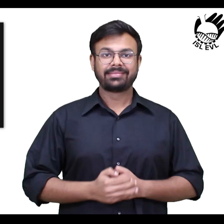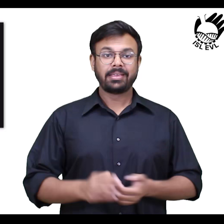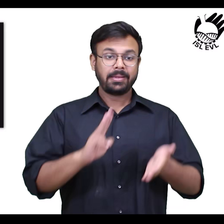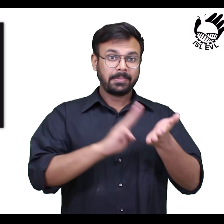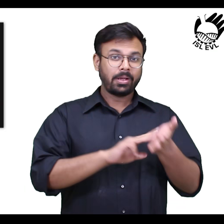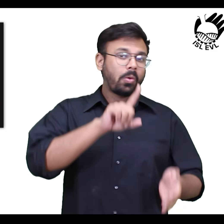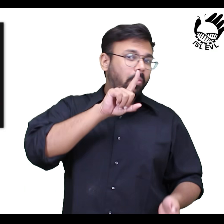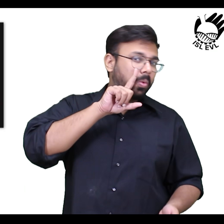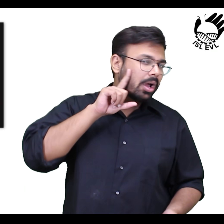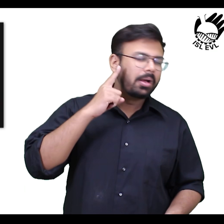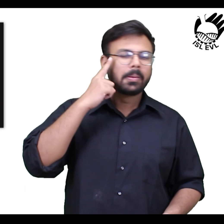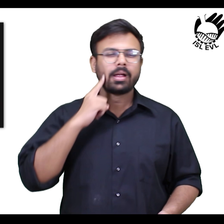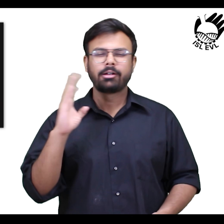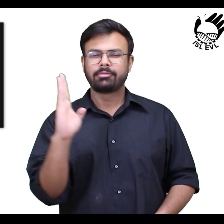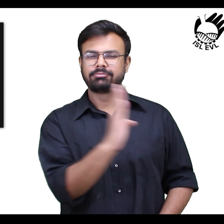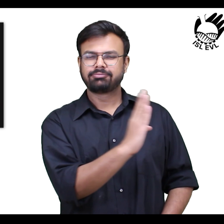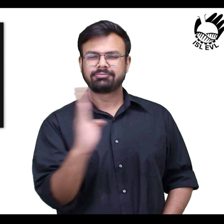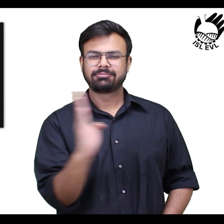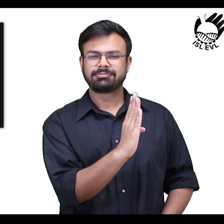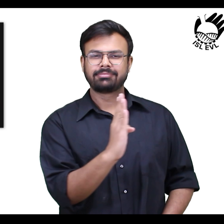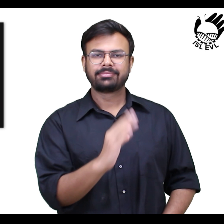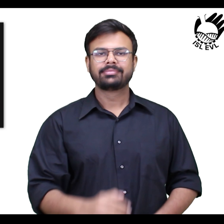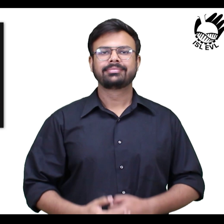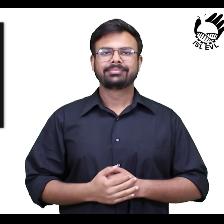Melanin